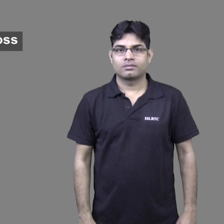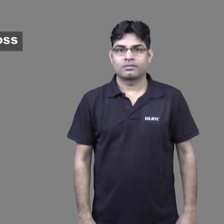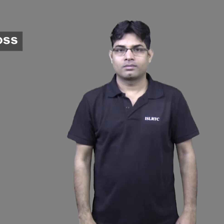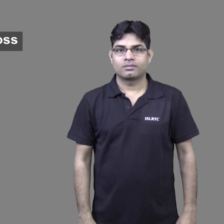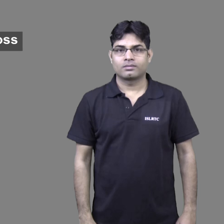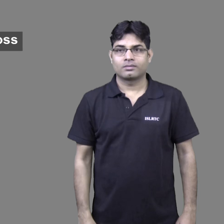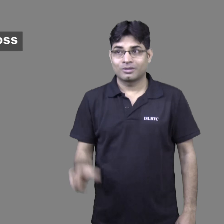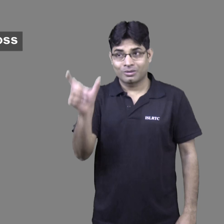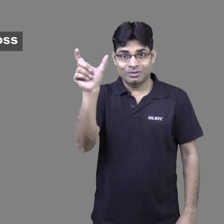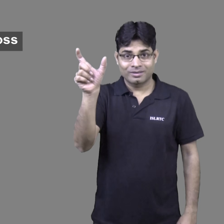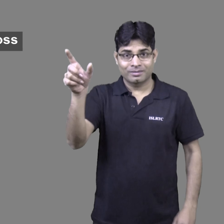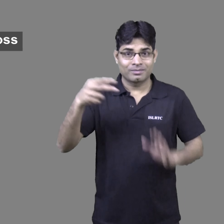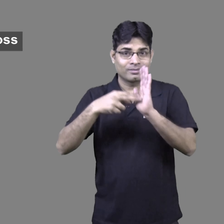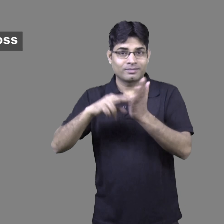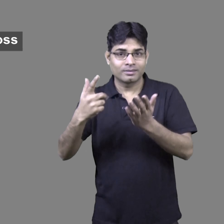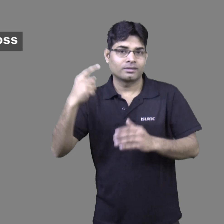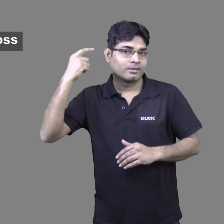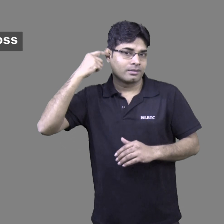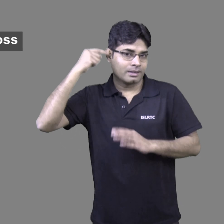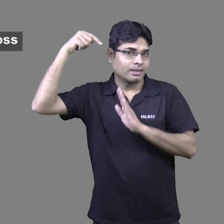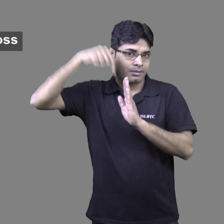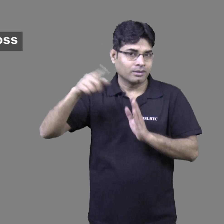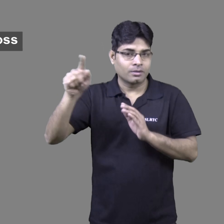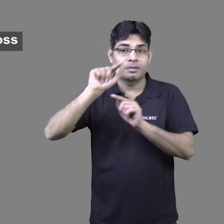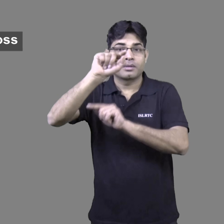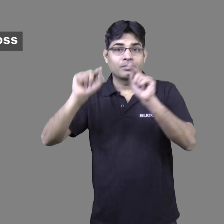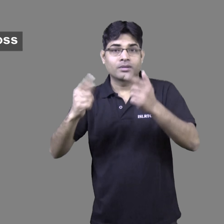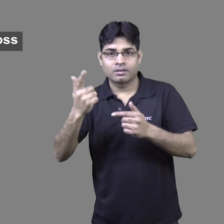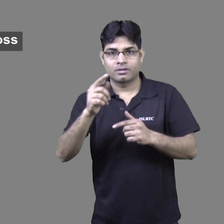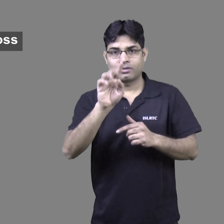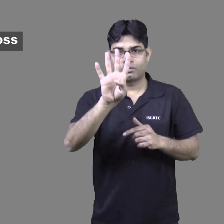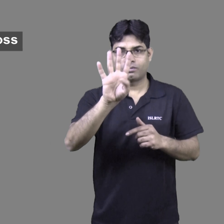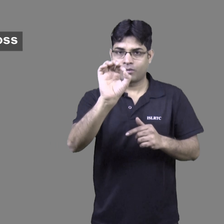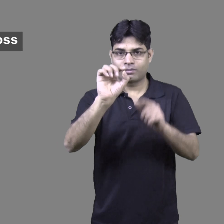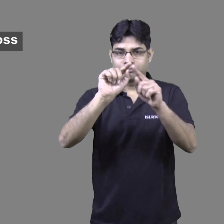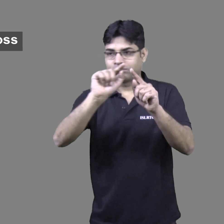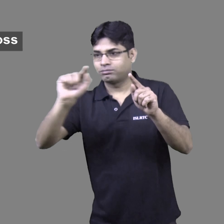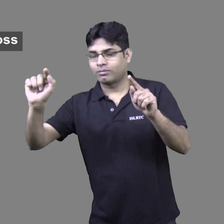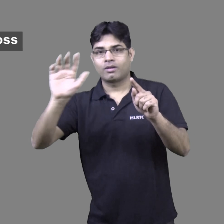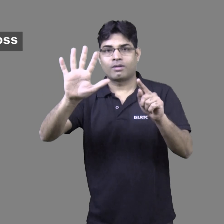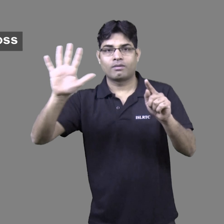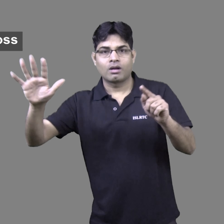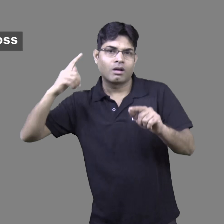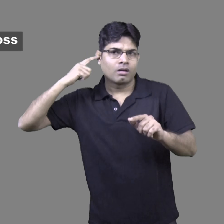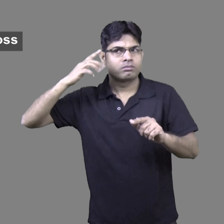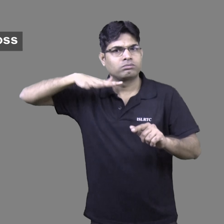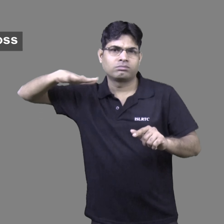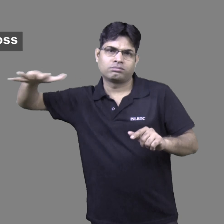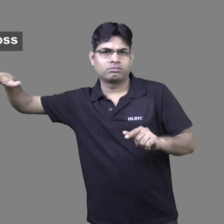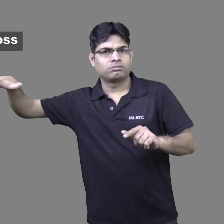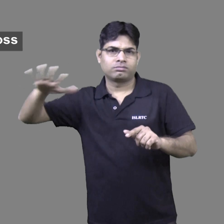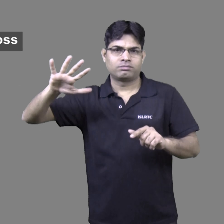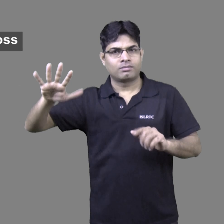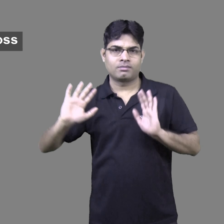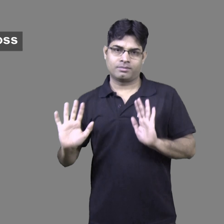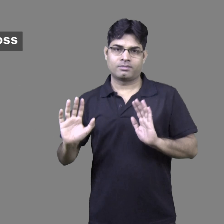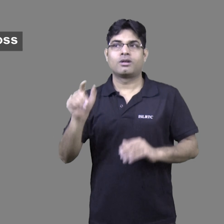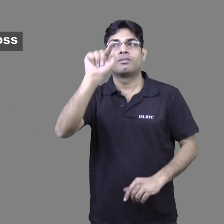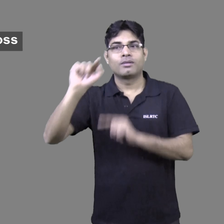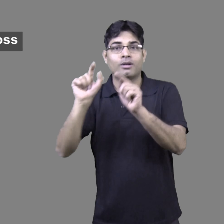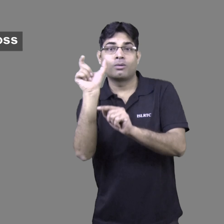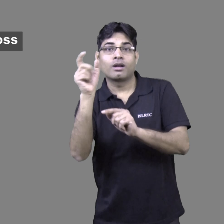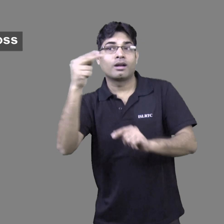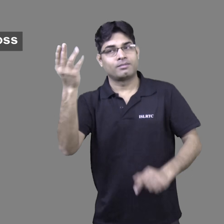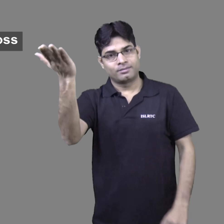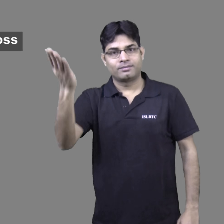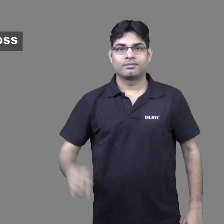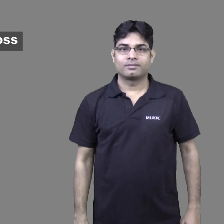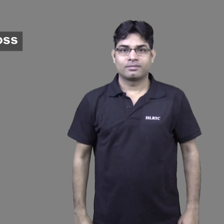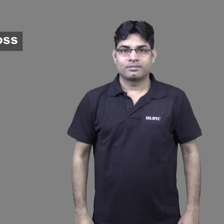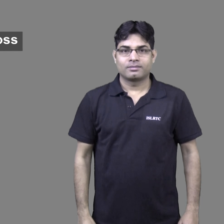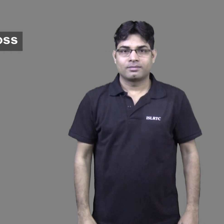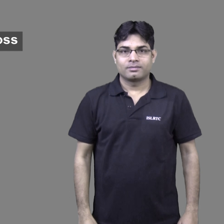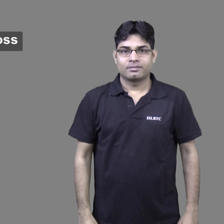Moderate Hearing Loss